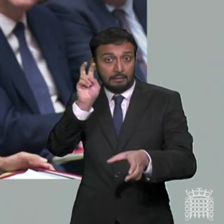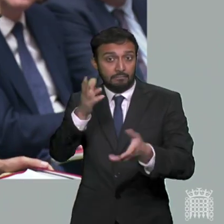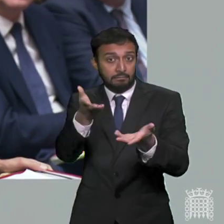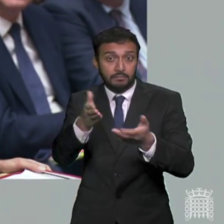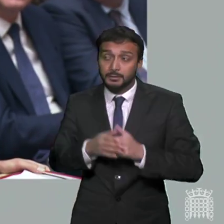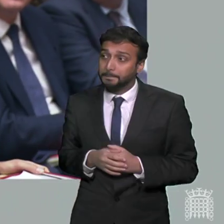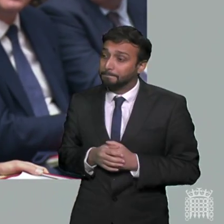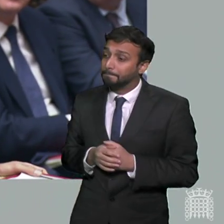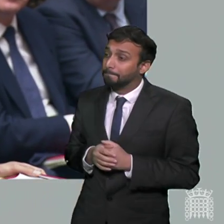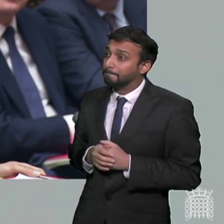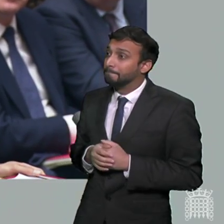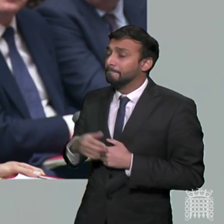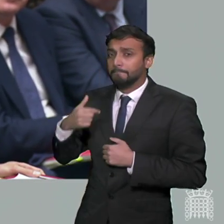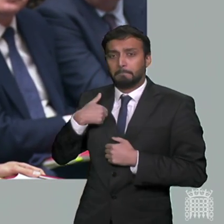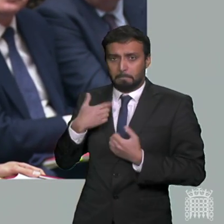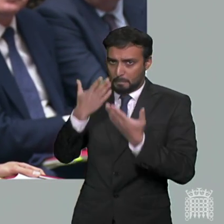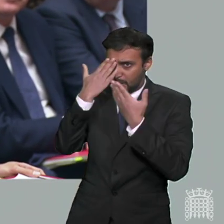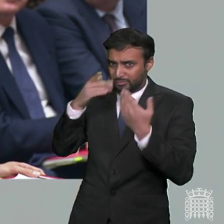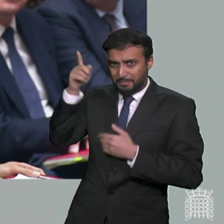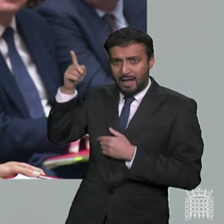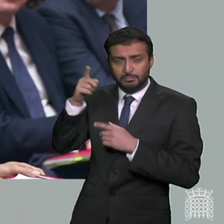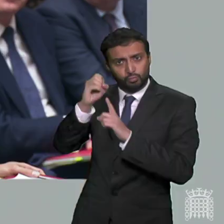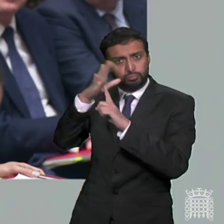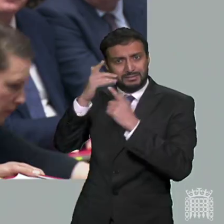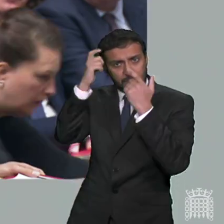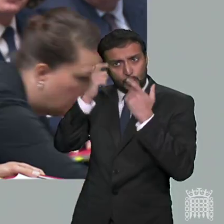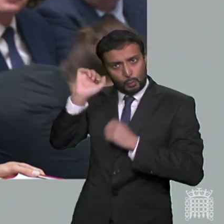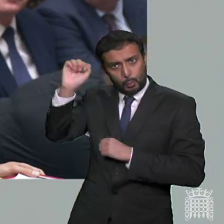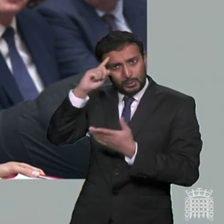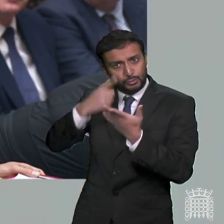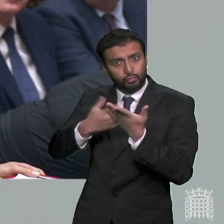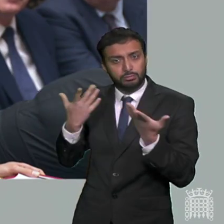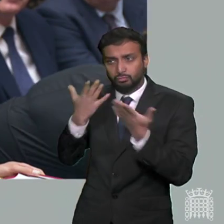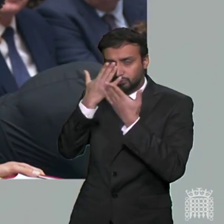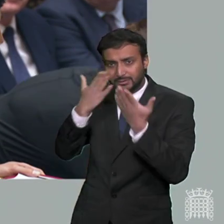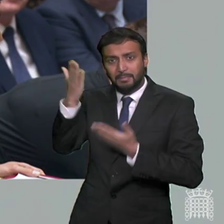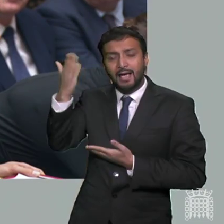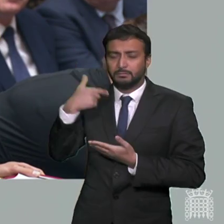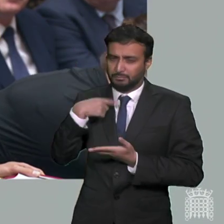We fully respect the decision of the Supreme Court and believe strongly in the United Kingdom.